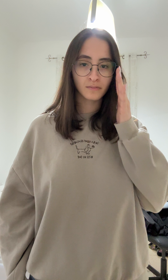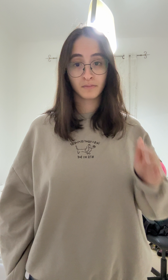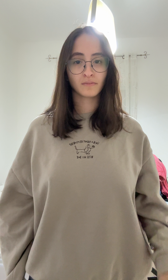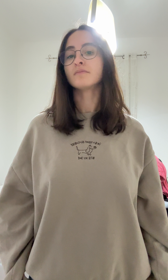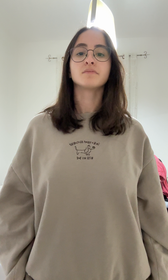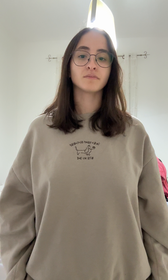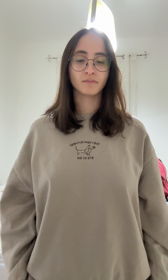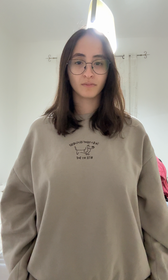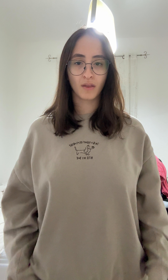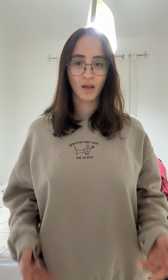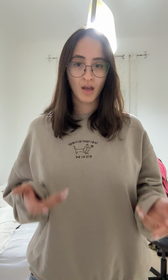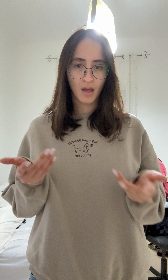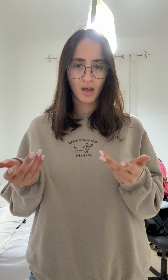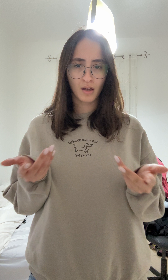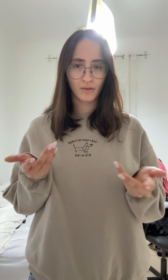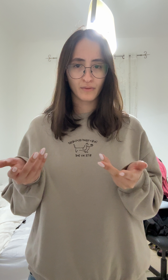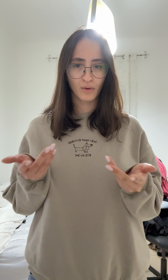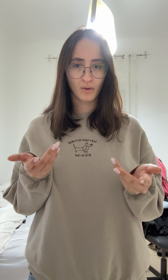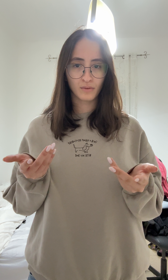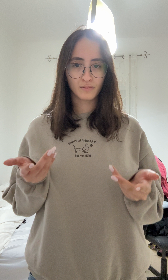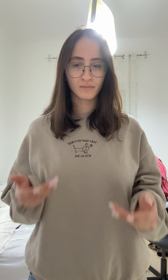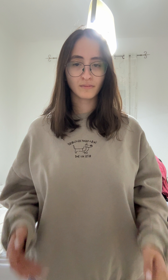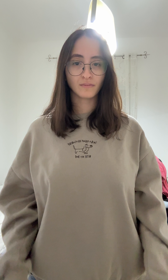איפה